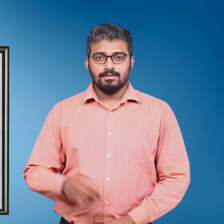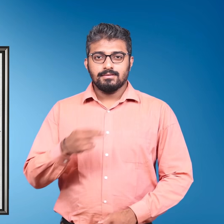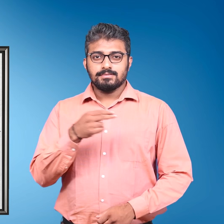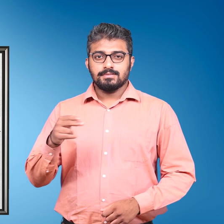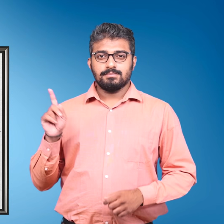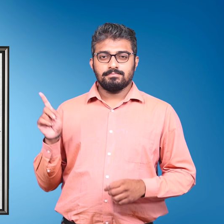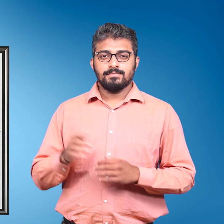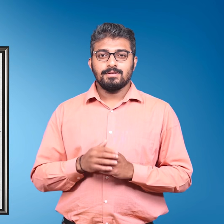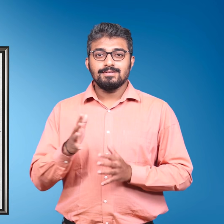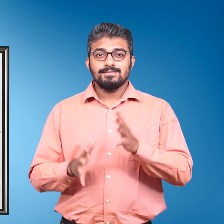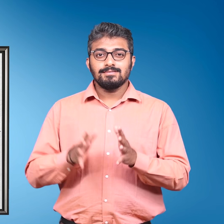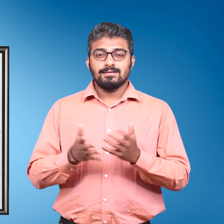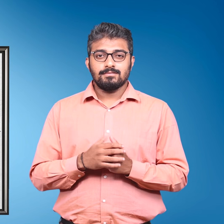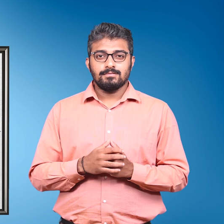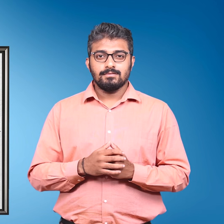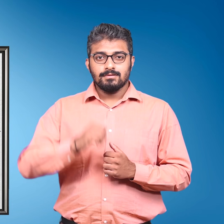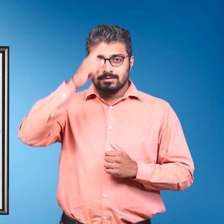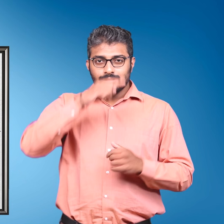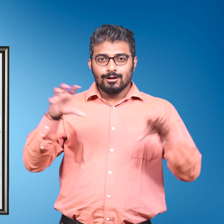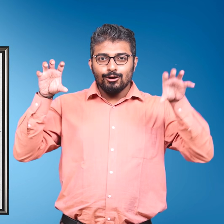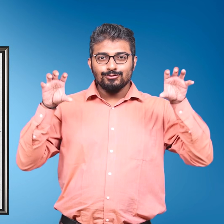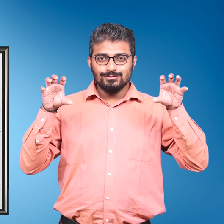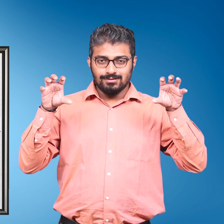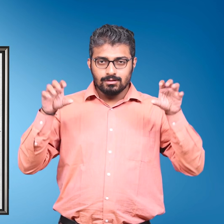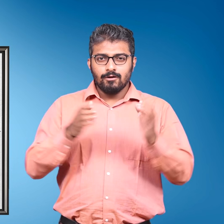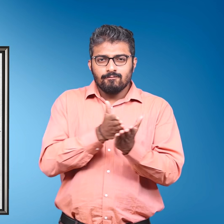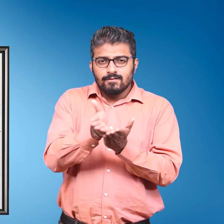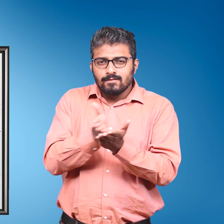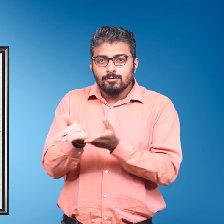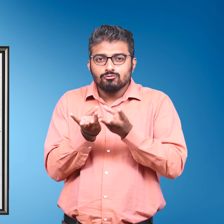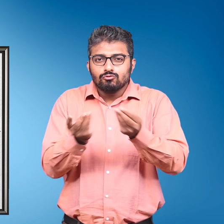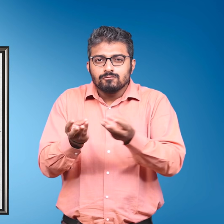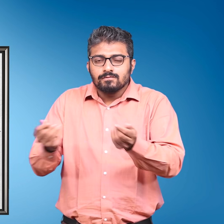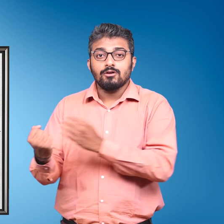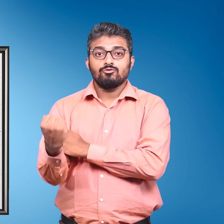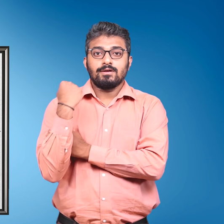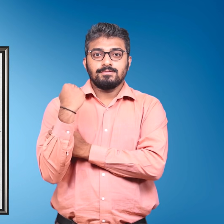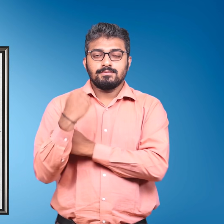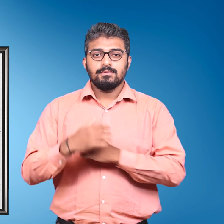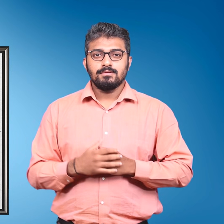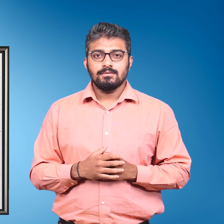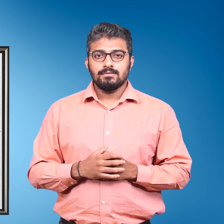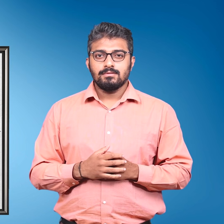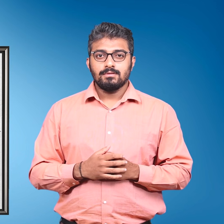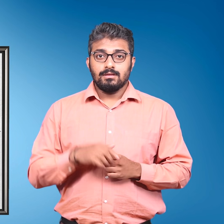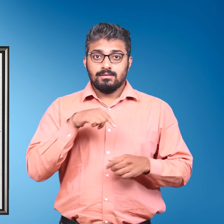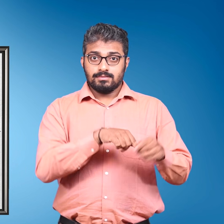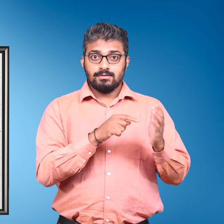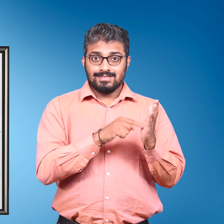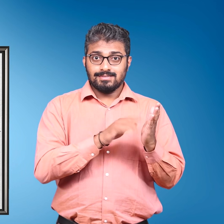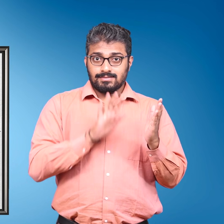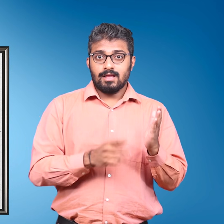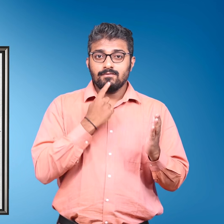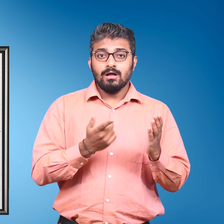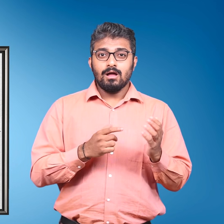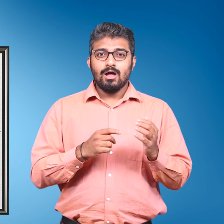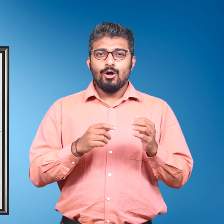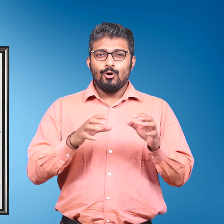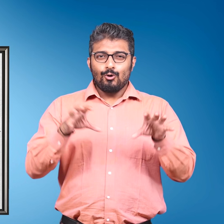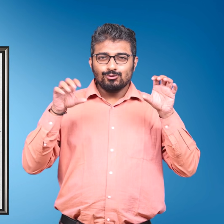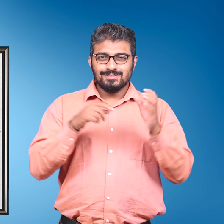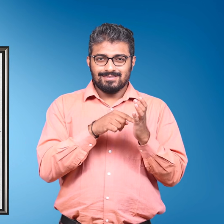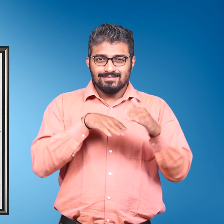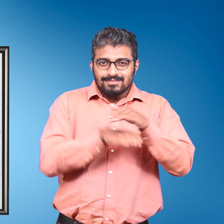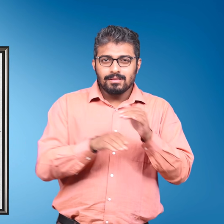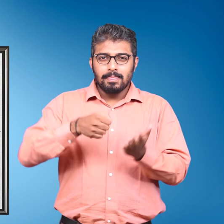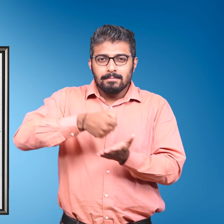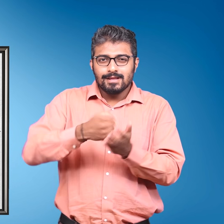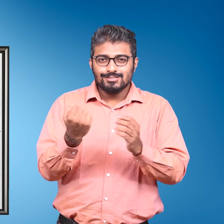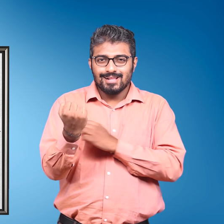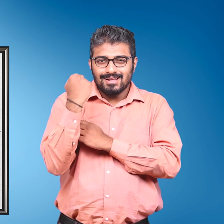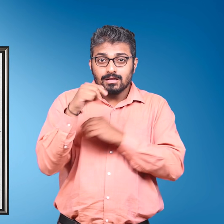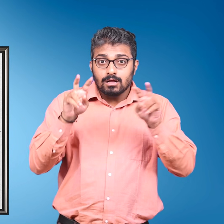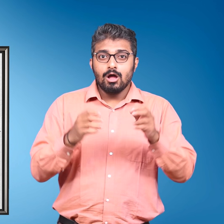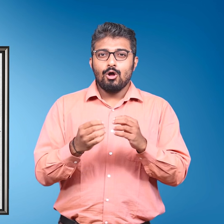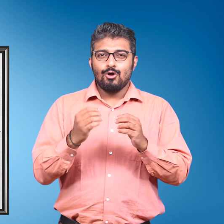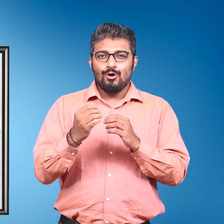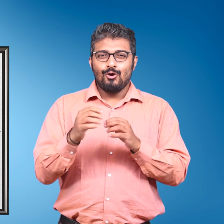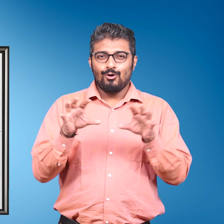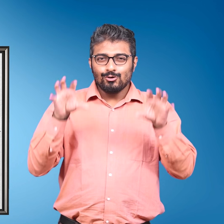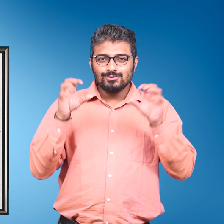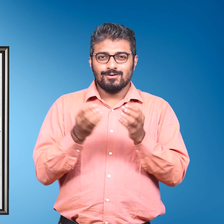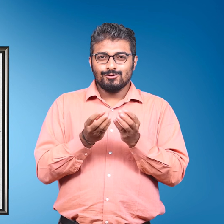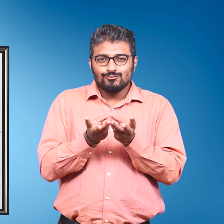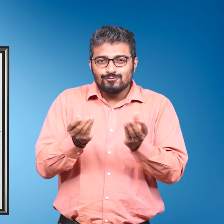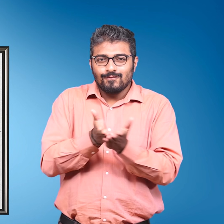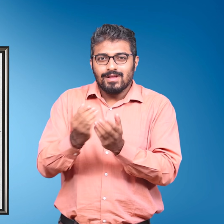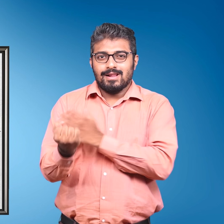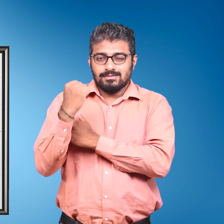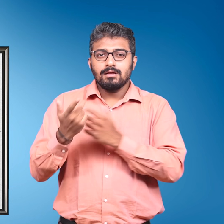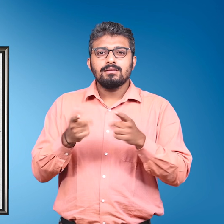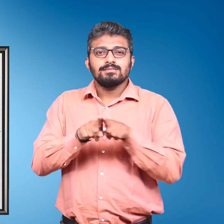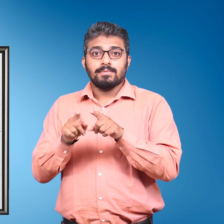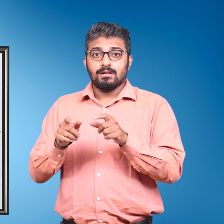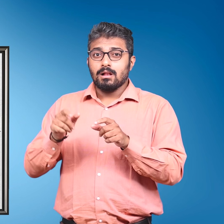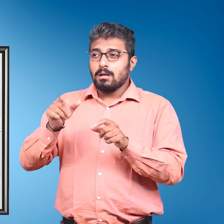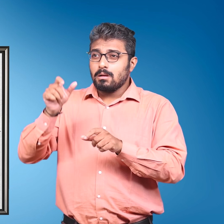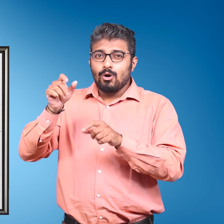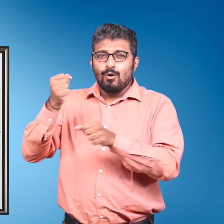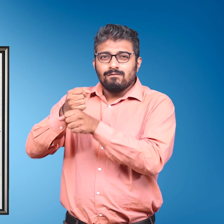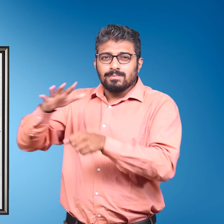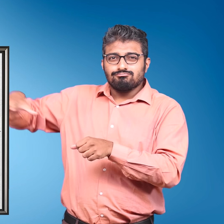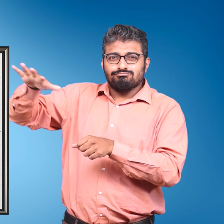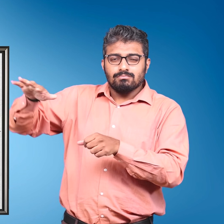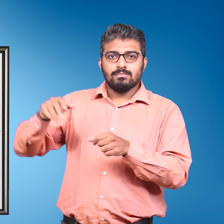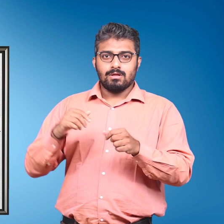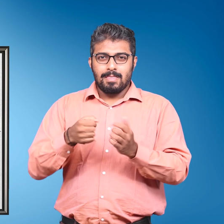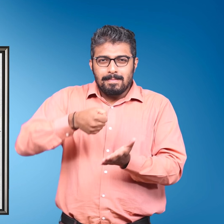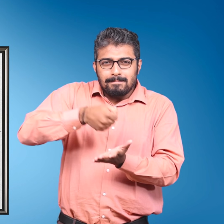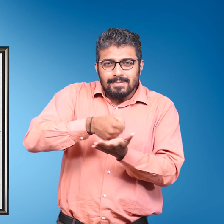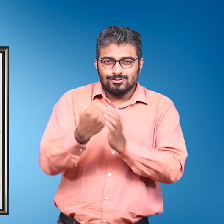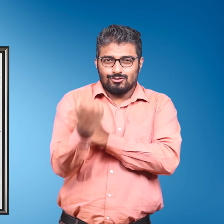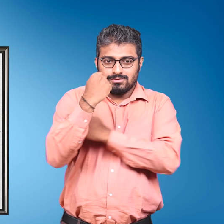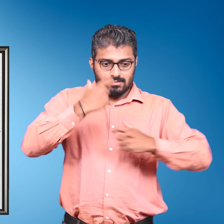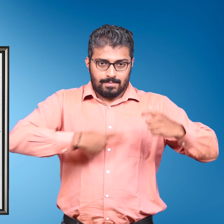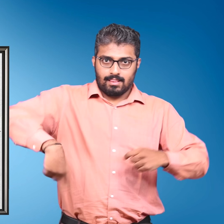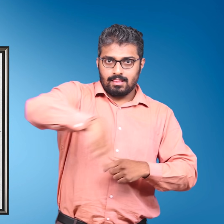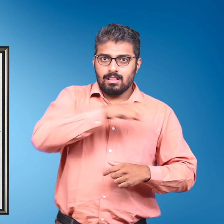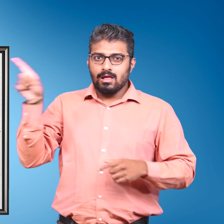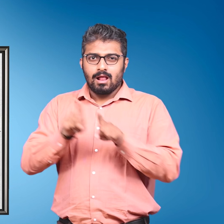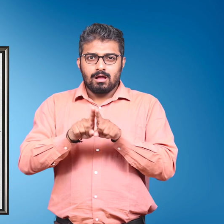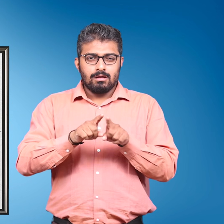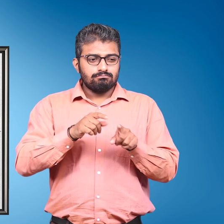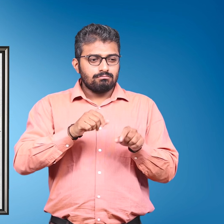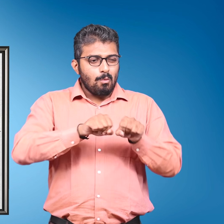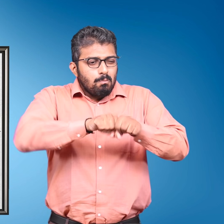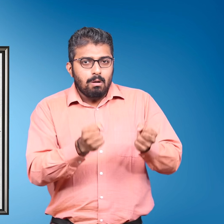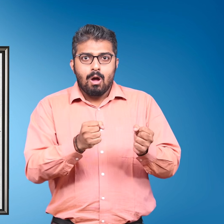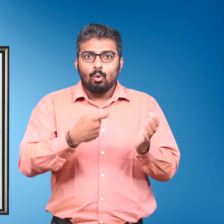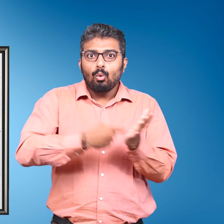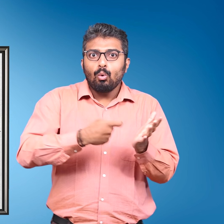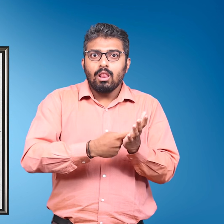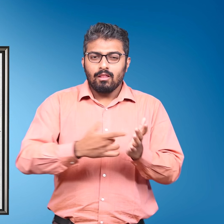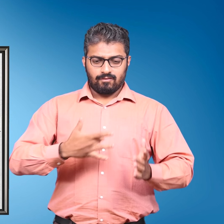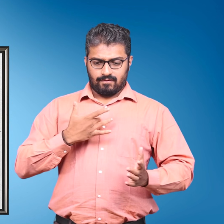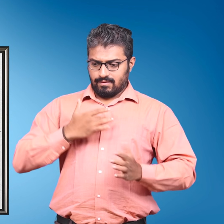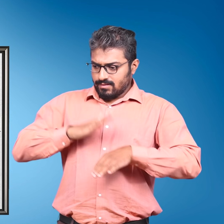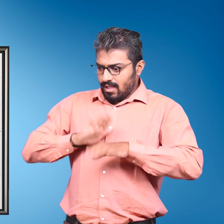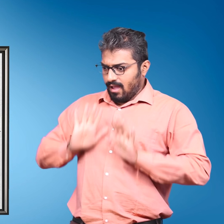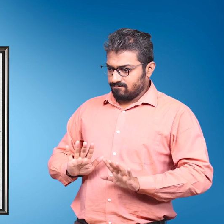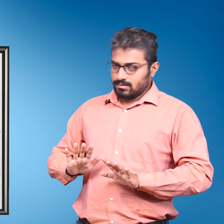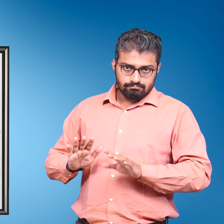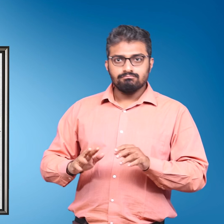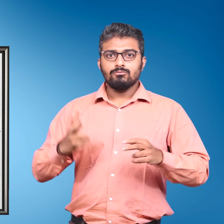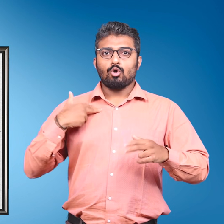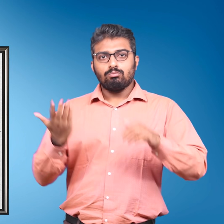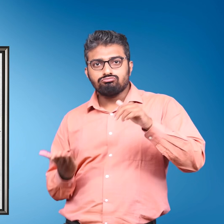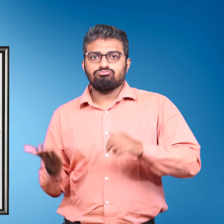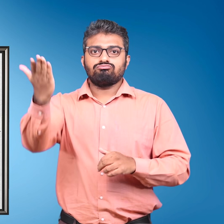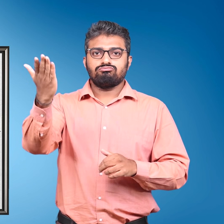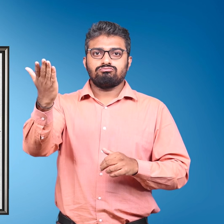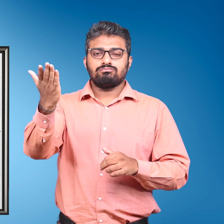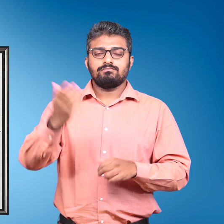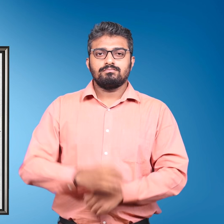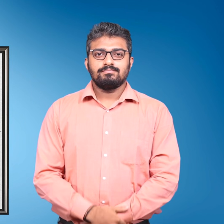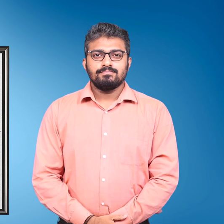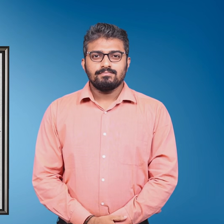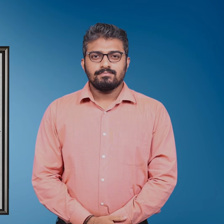Right to Constitutional Remedies This sign means Right to Constitutional Remedies. According to this fundamental right mentioned in the Constitution, citizens are allowed to move the court if they believe that any of their Fundamental Rights have been violated by the State.